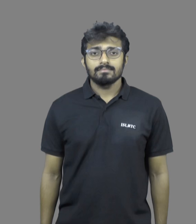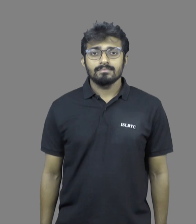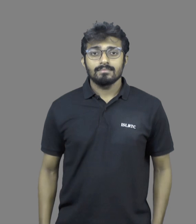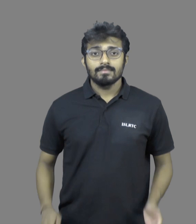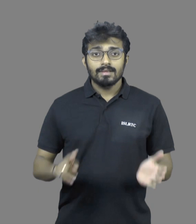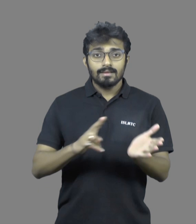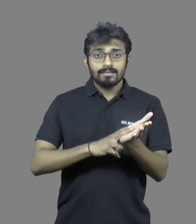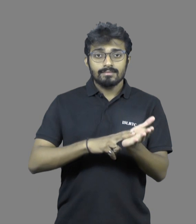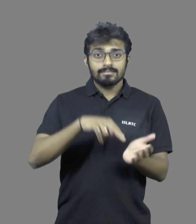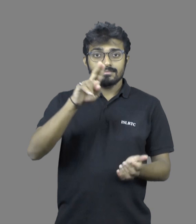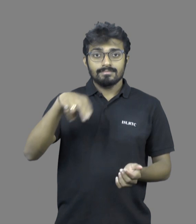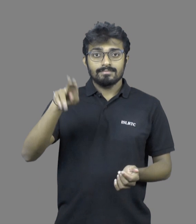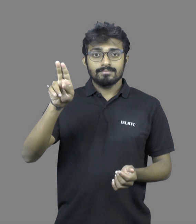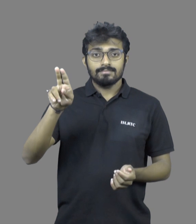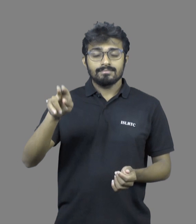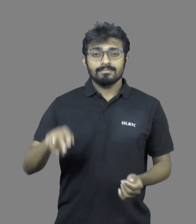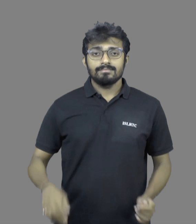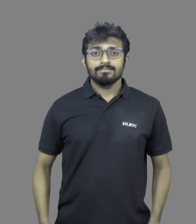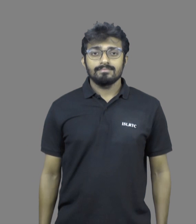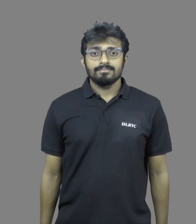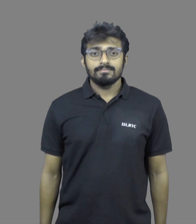Netflix